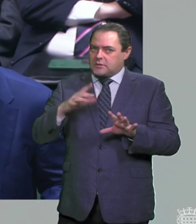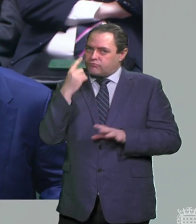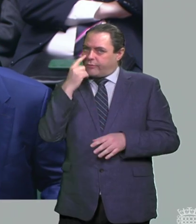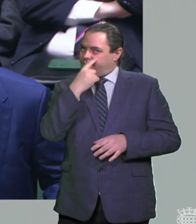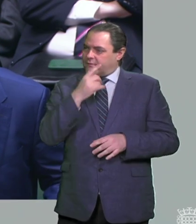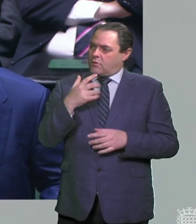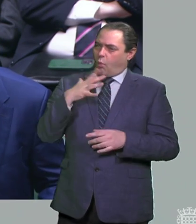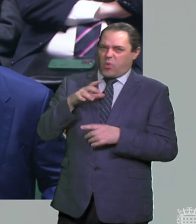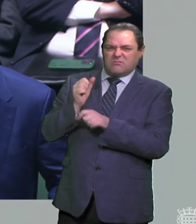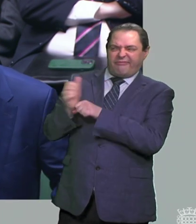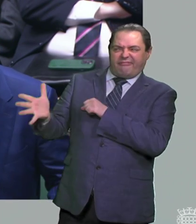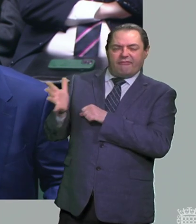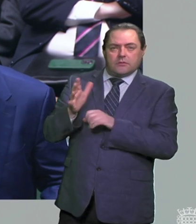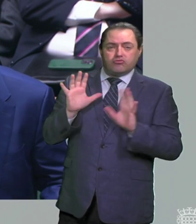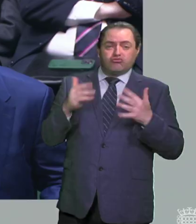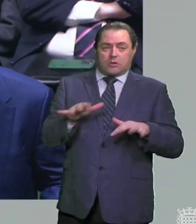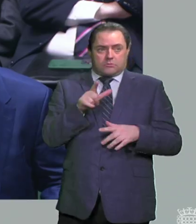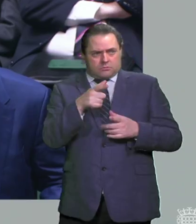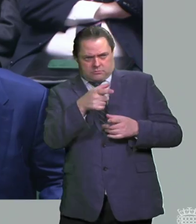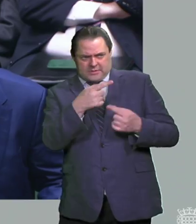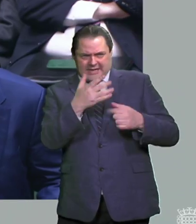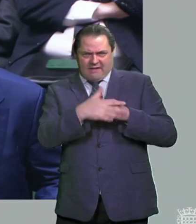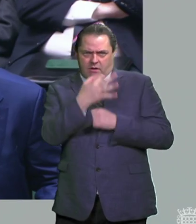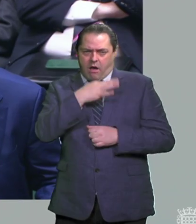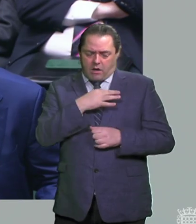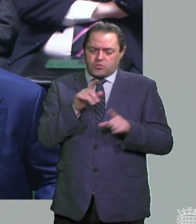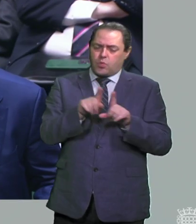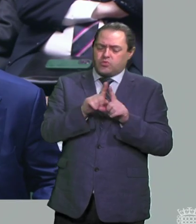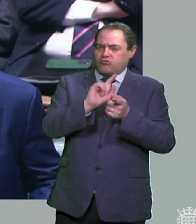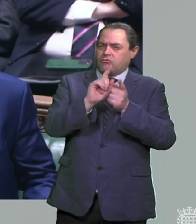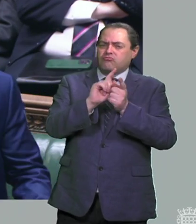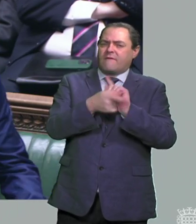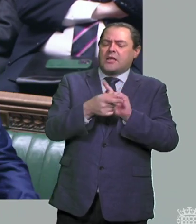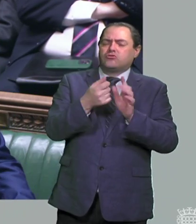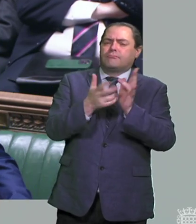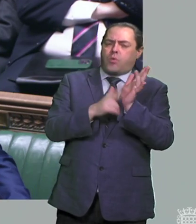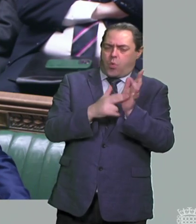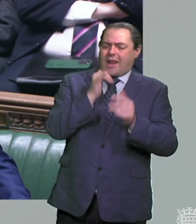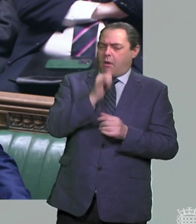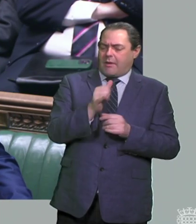The Government also support the revenge porn helpline, which offers free and confidential advice.